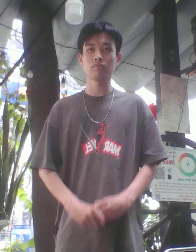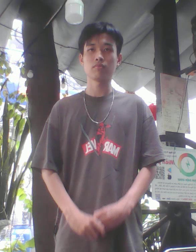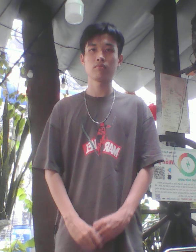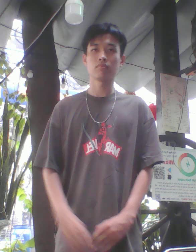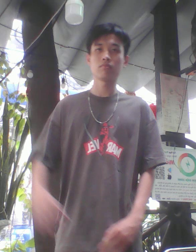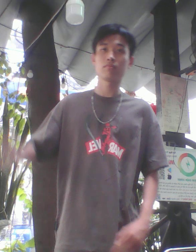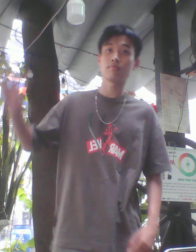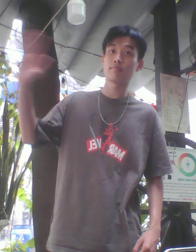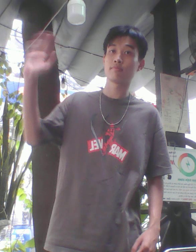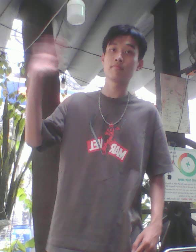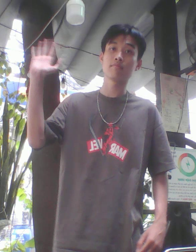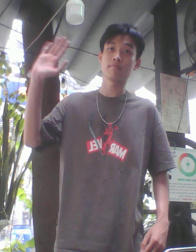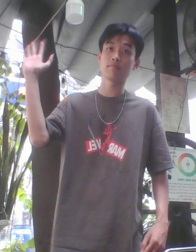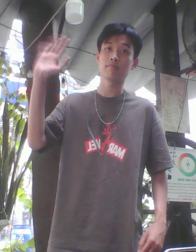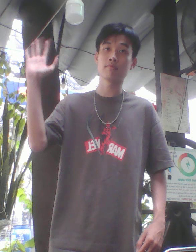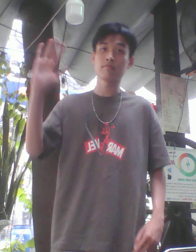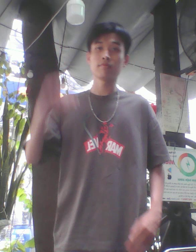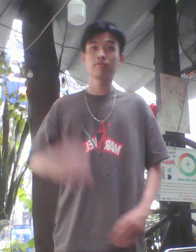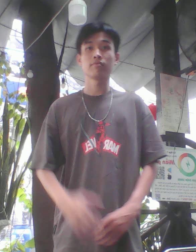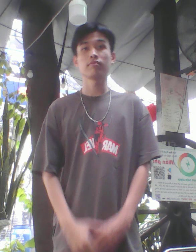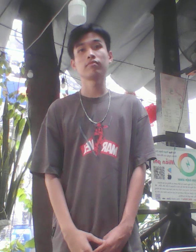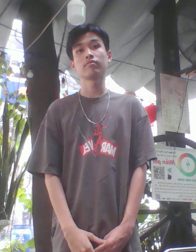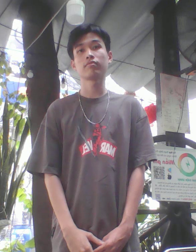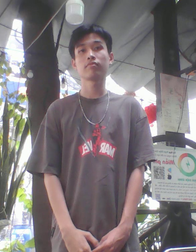xin chào